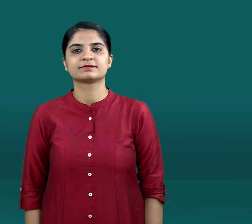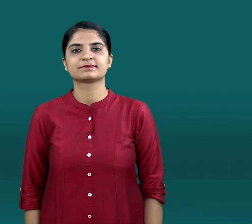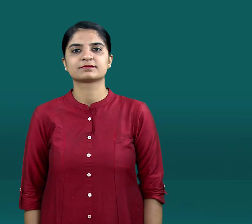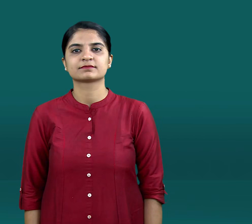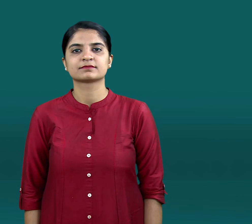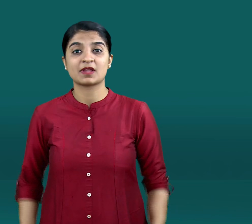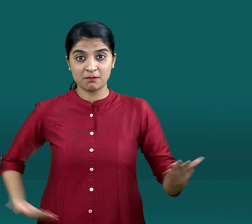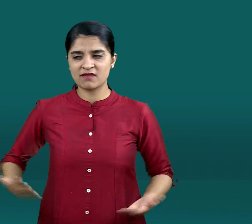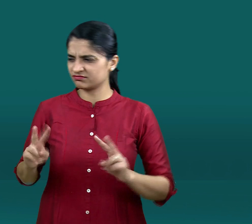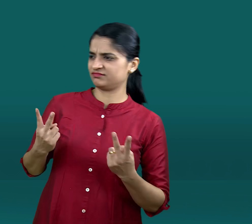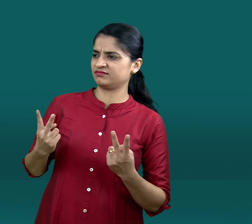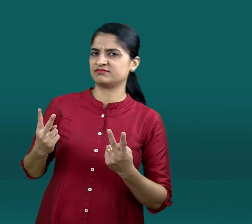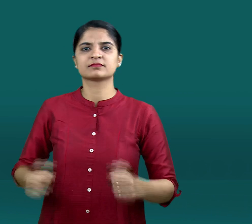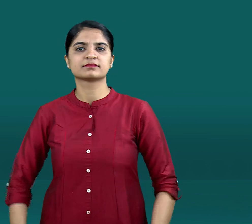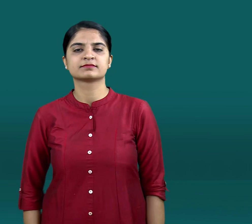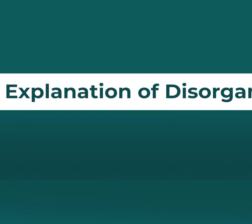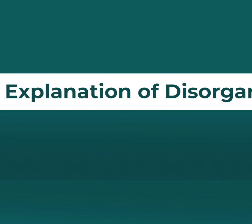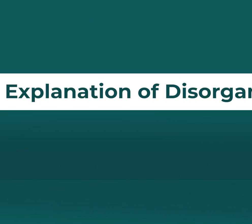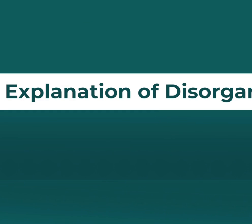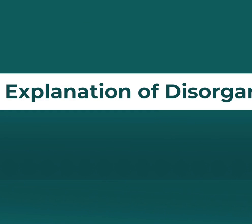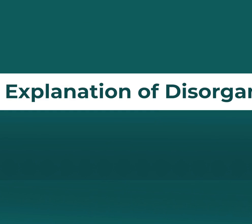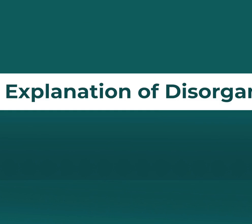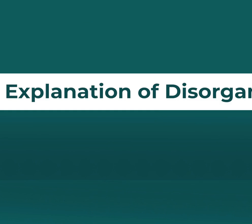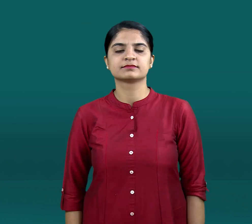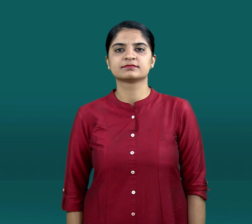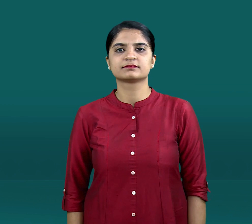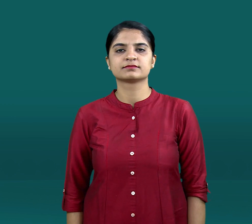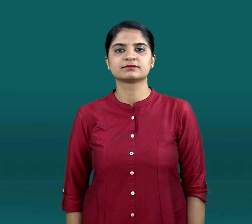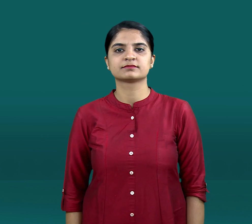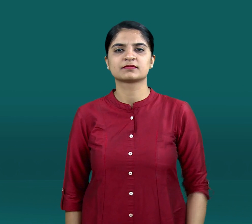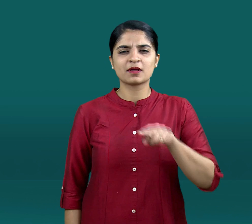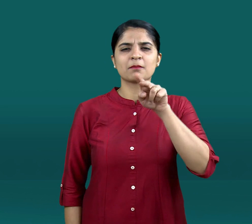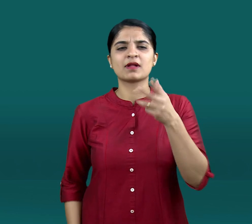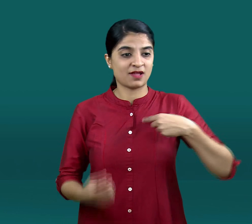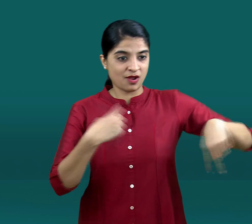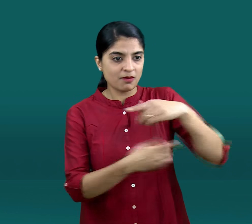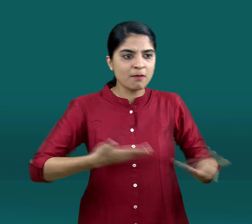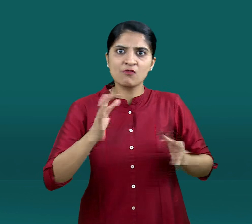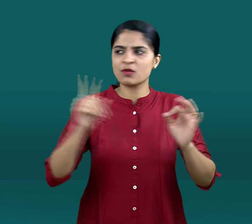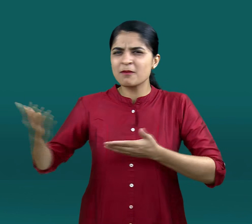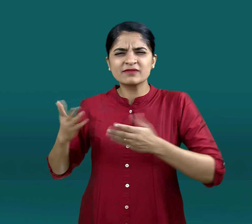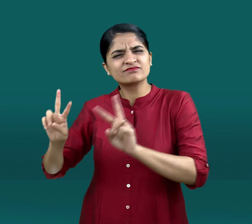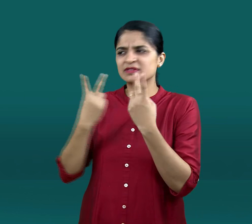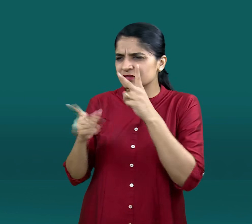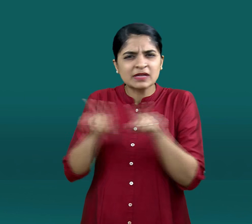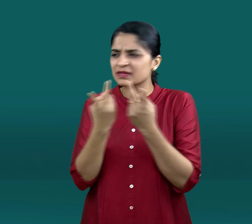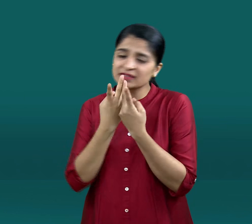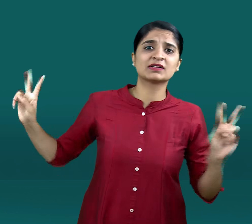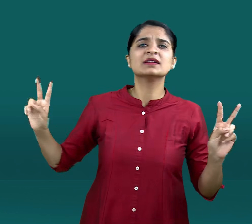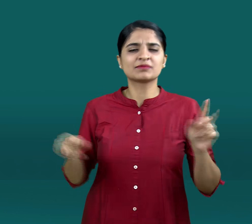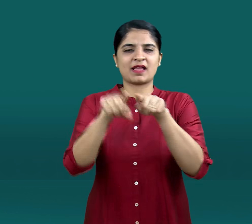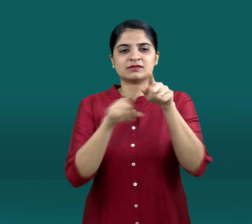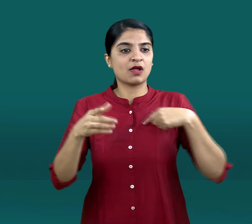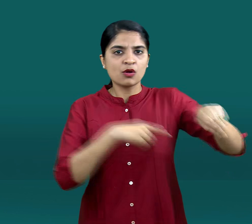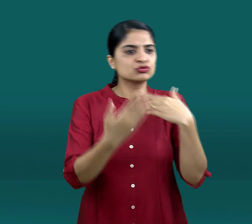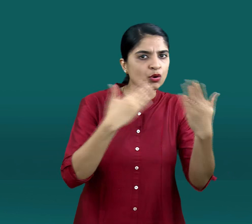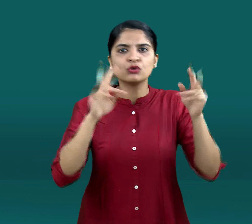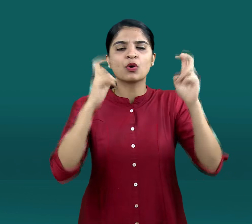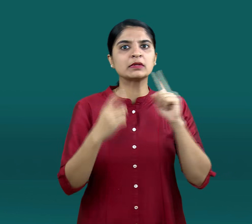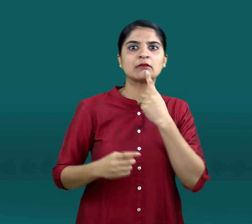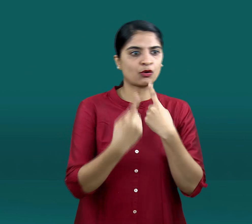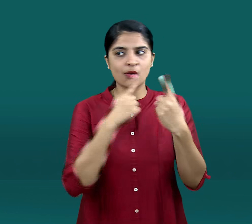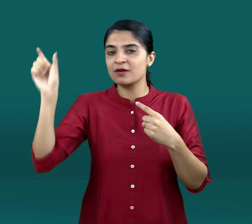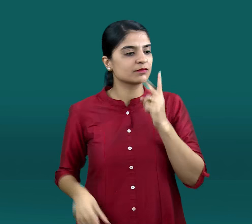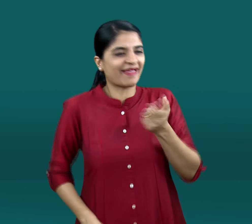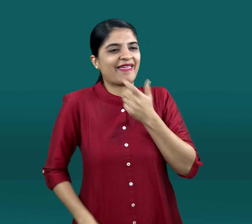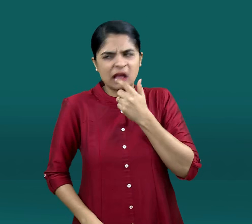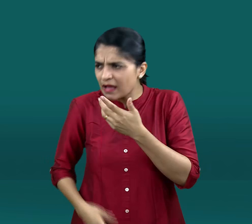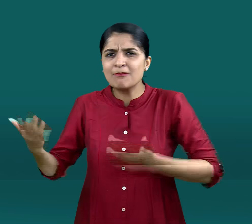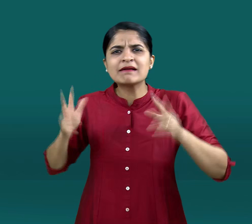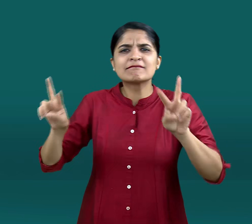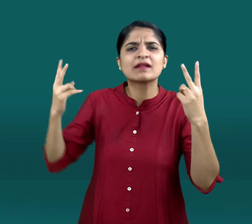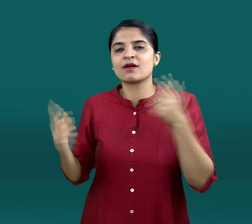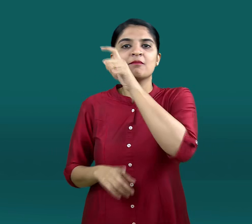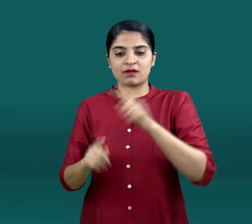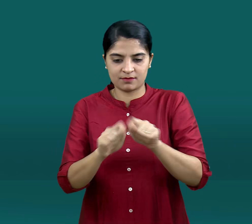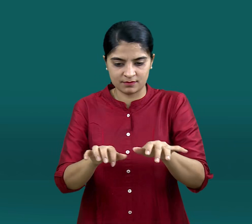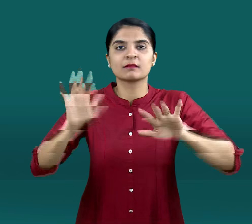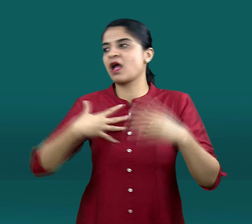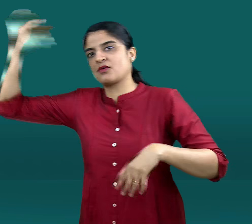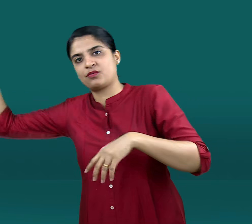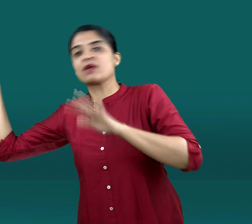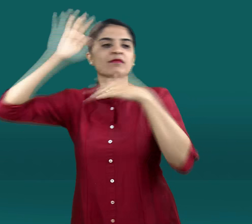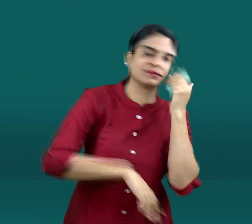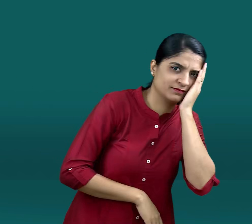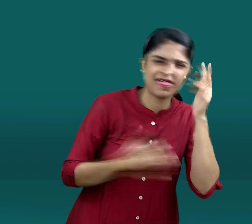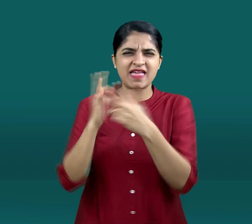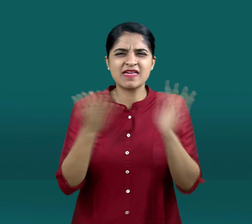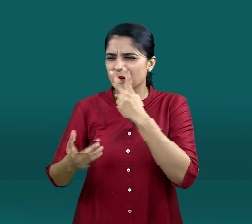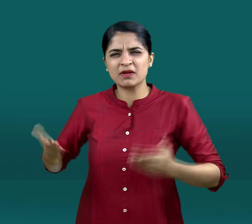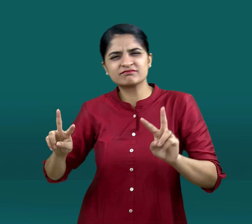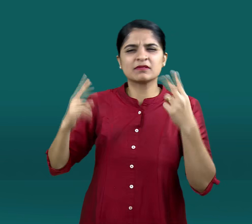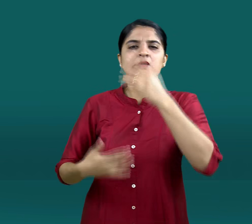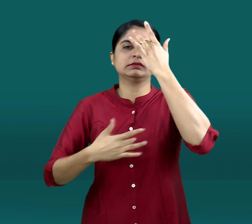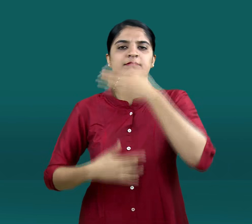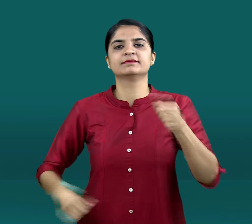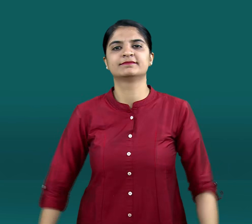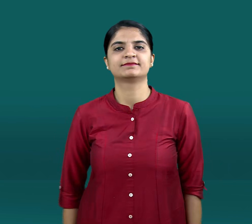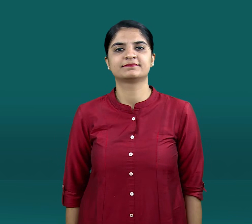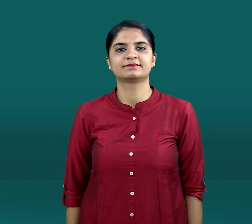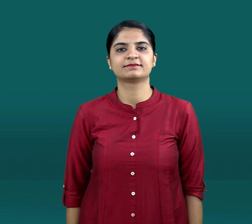Disorganized behaviour